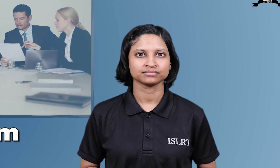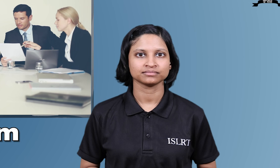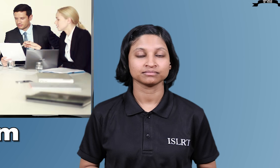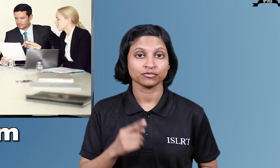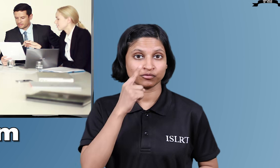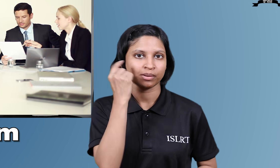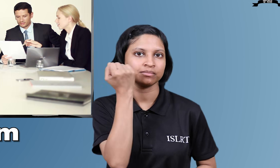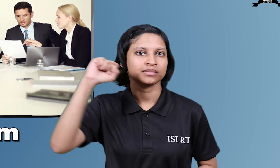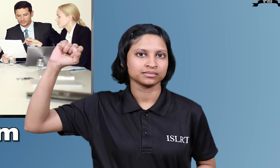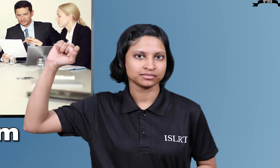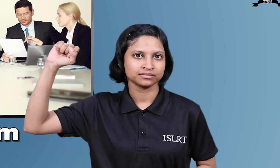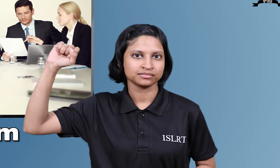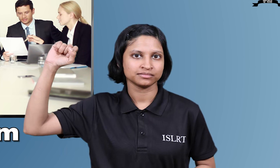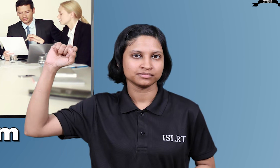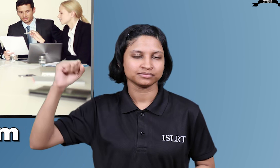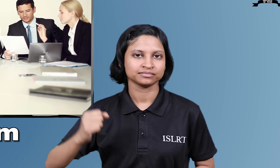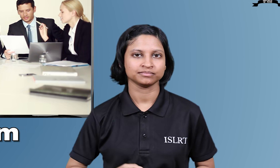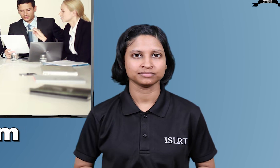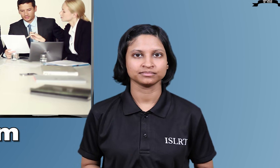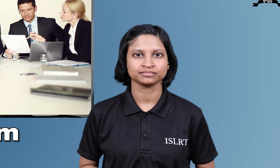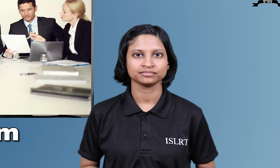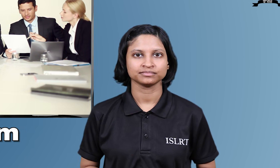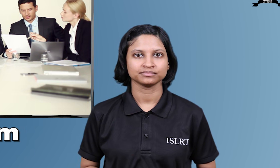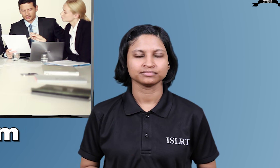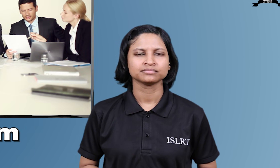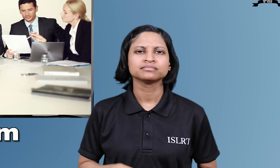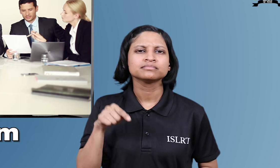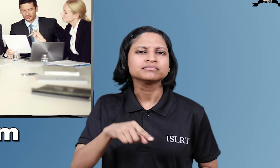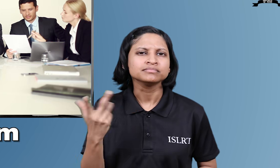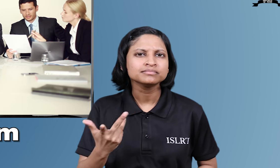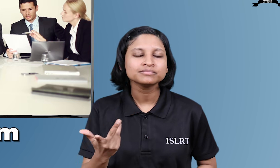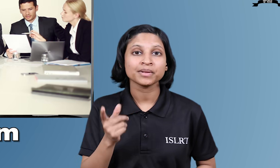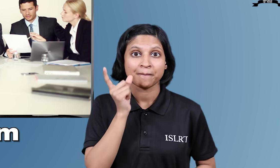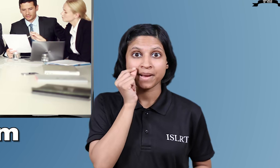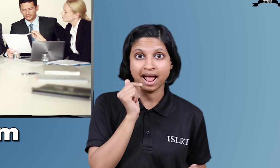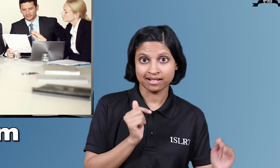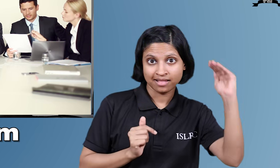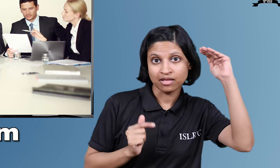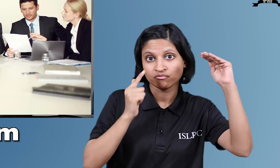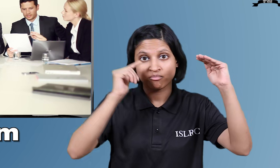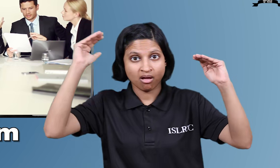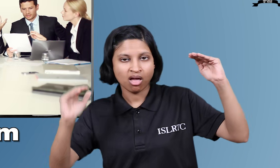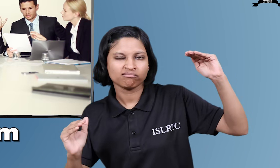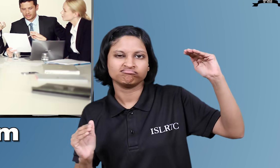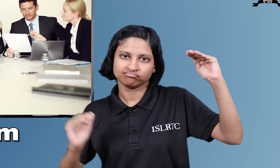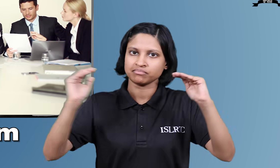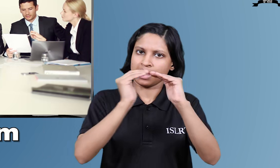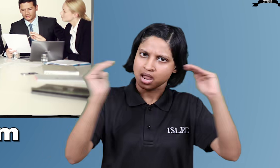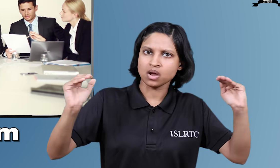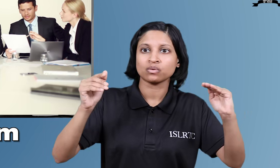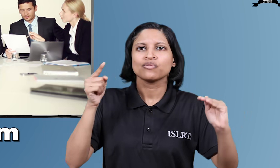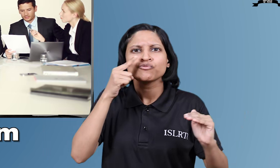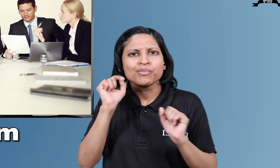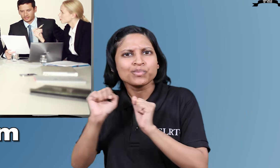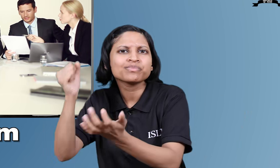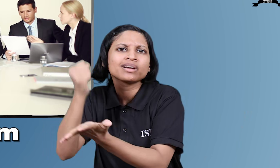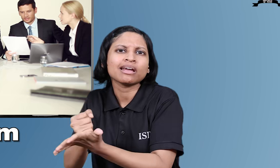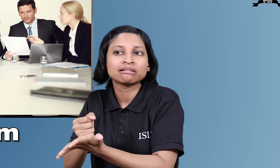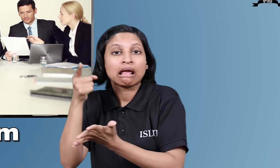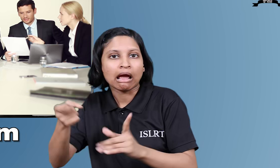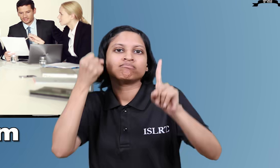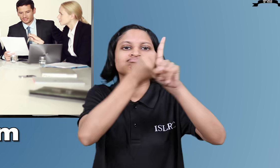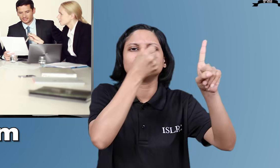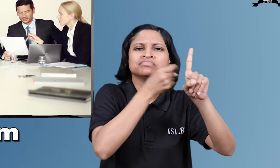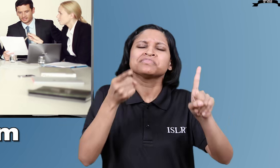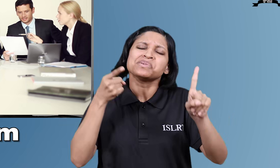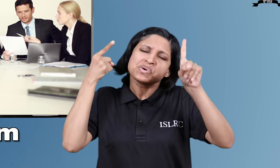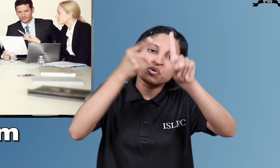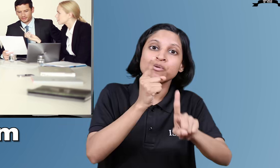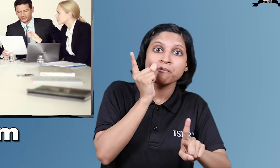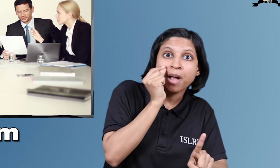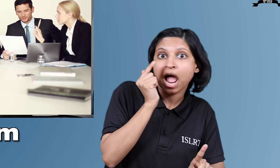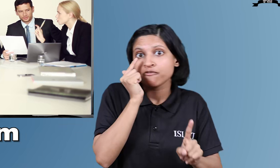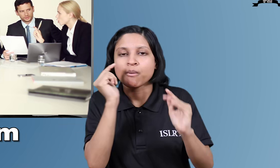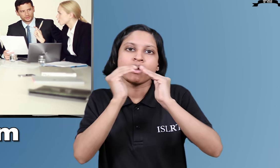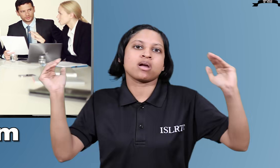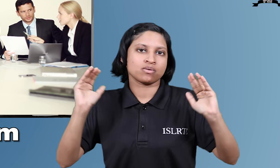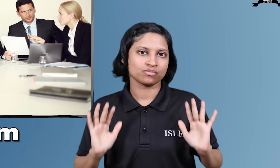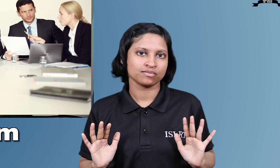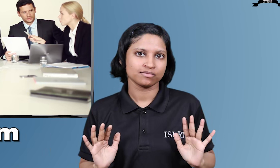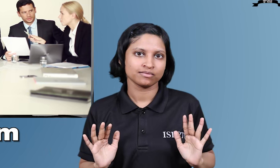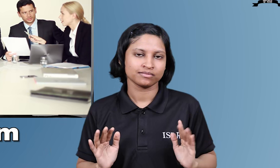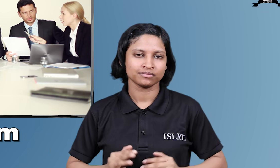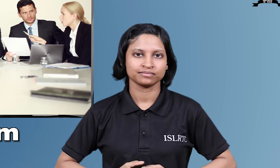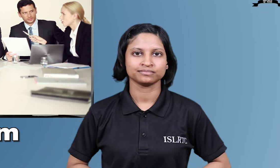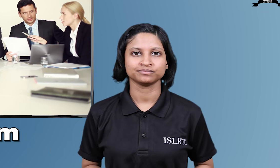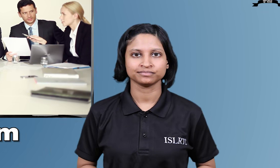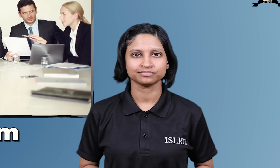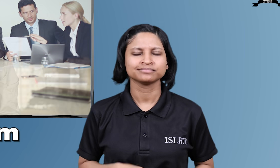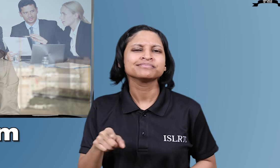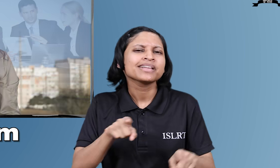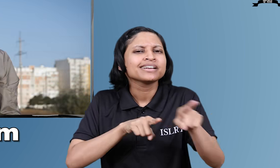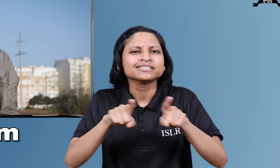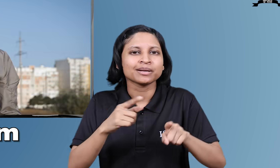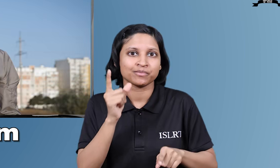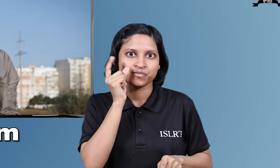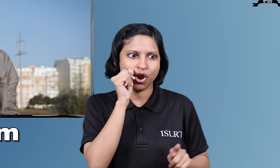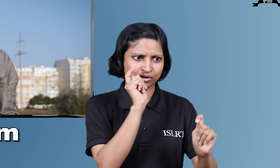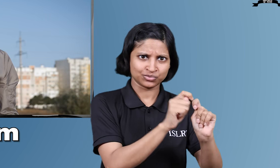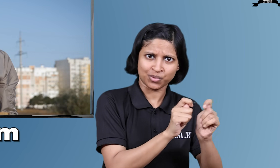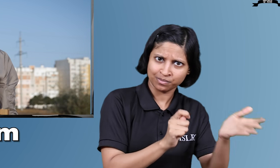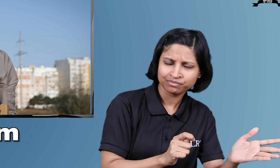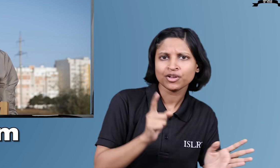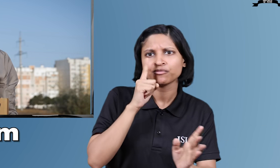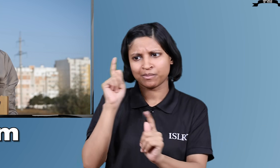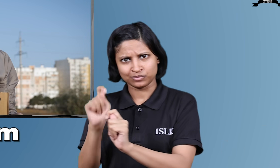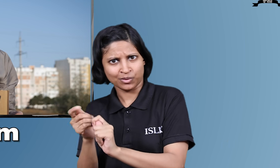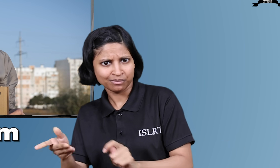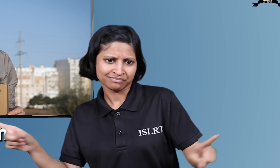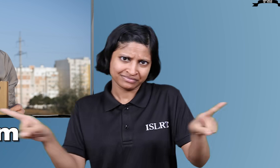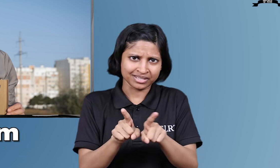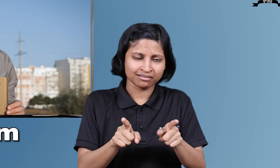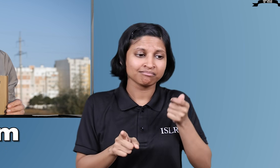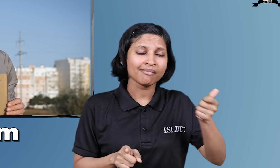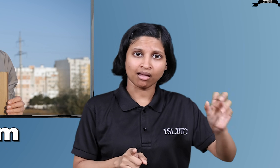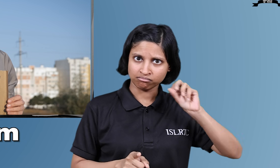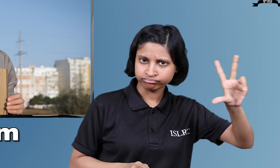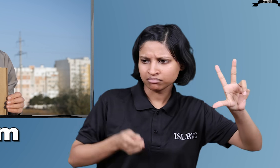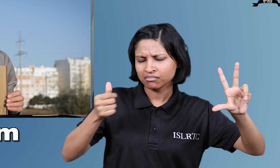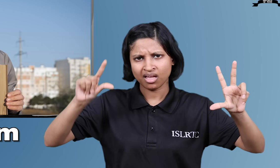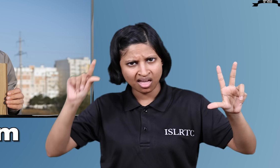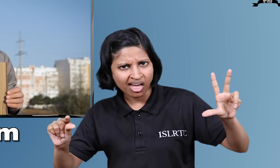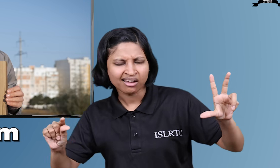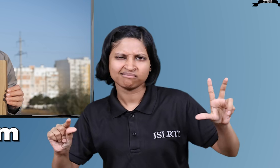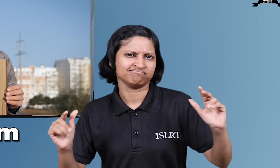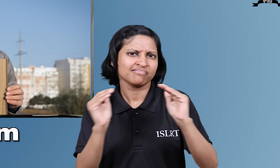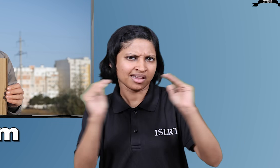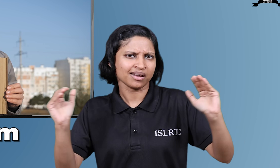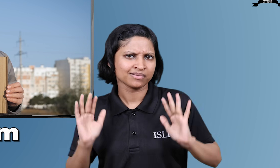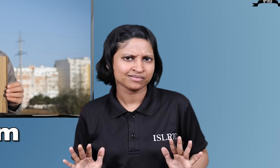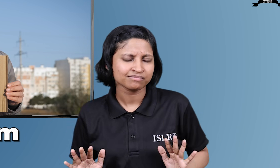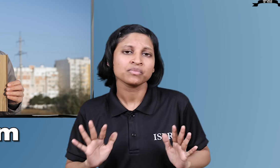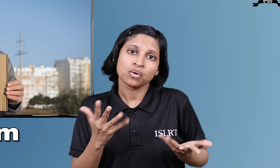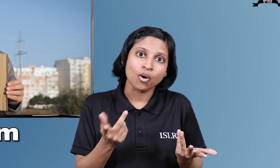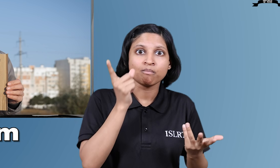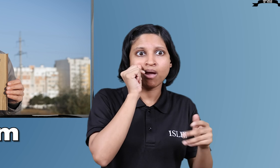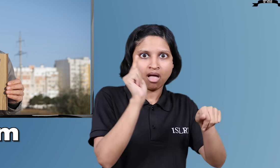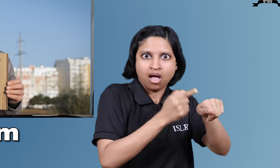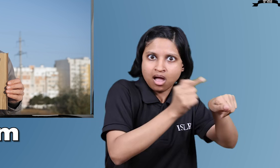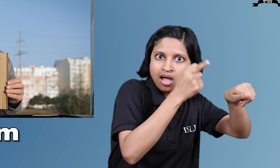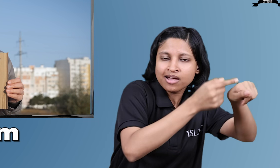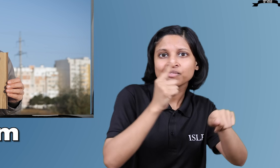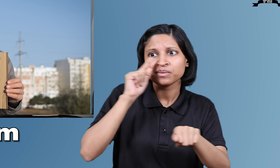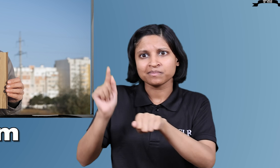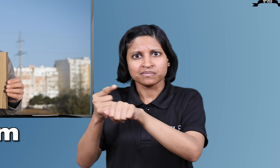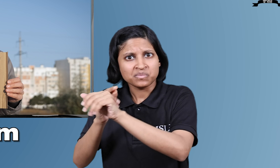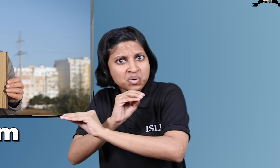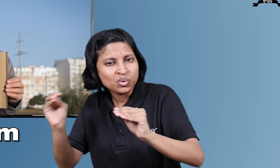Feminism Feminism is a movement that promotes equal rights for women. For example, it advocates for equal pay and equal opportunities regardless of gender.